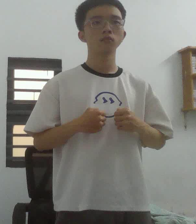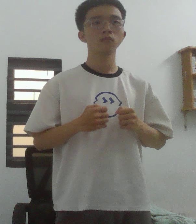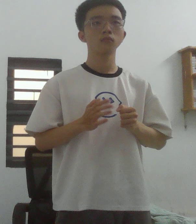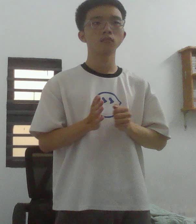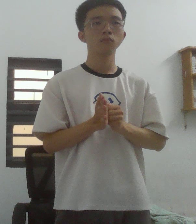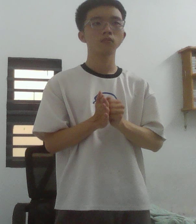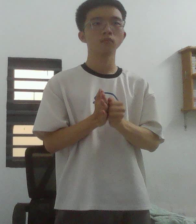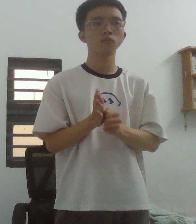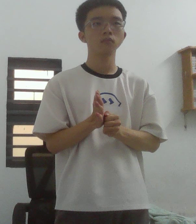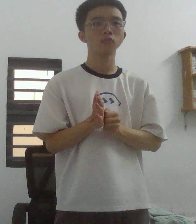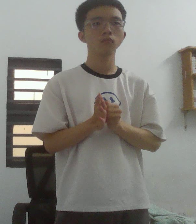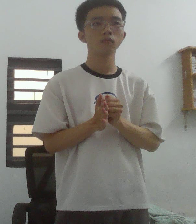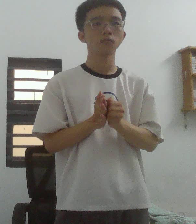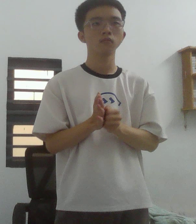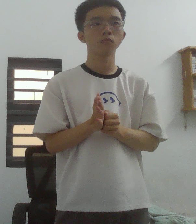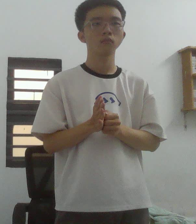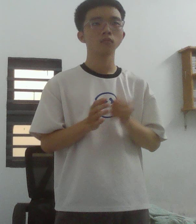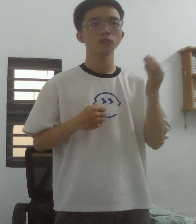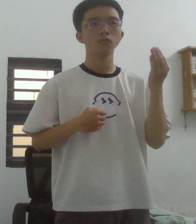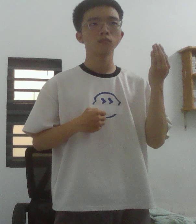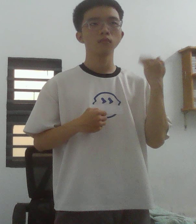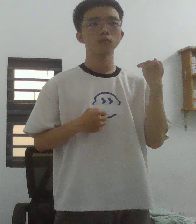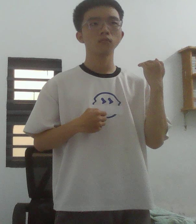thang truoc